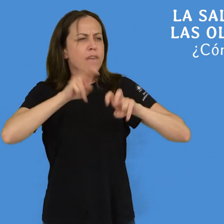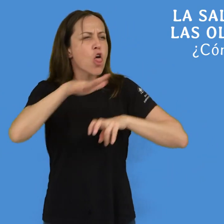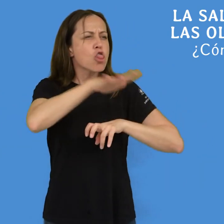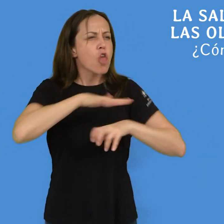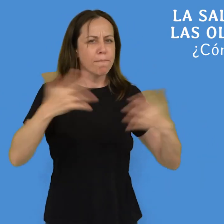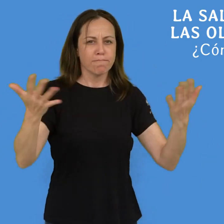dónde